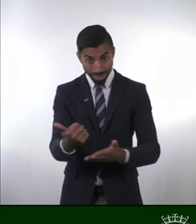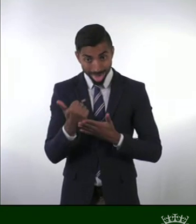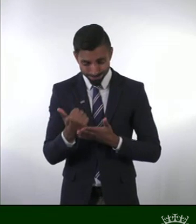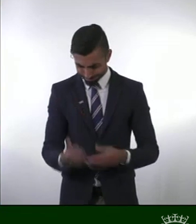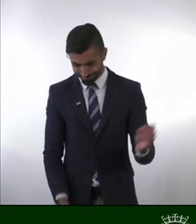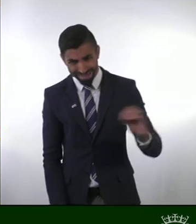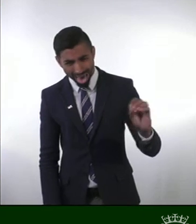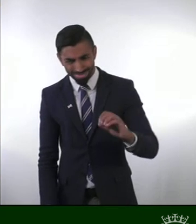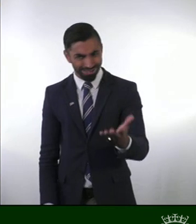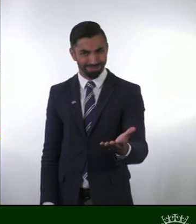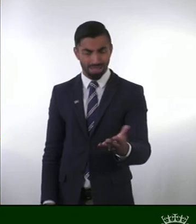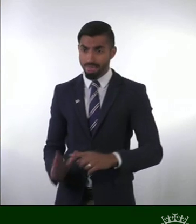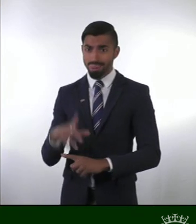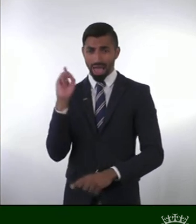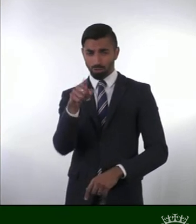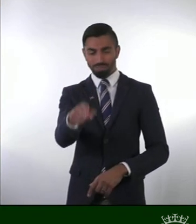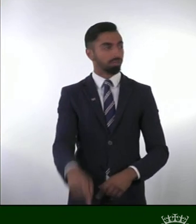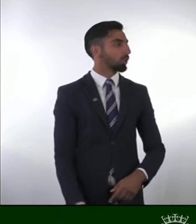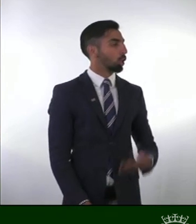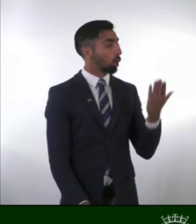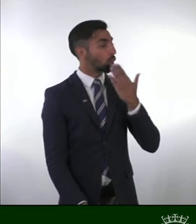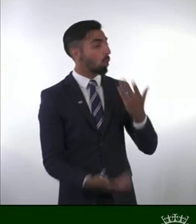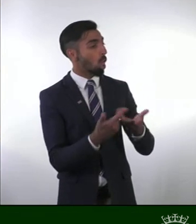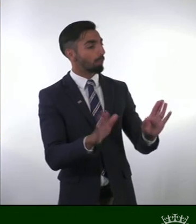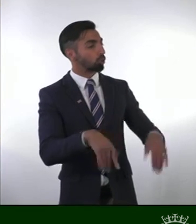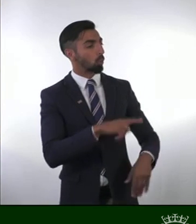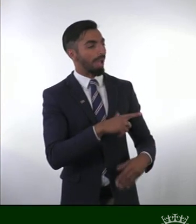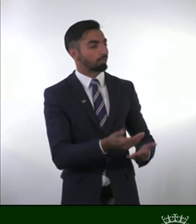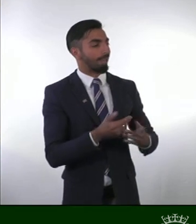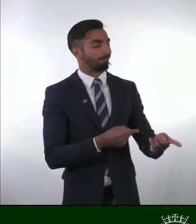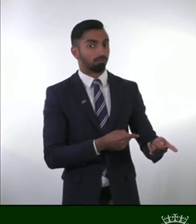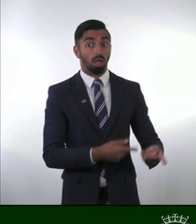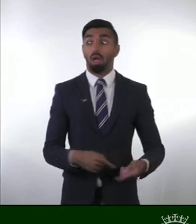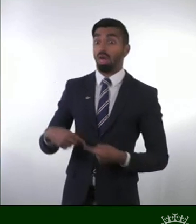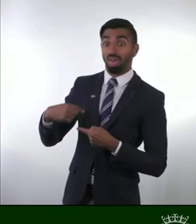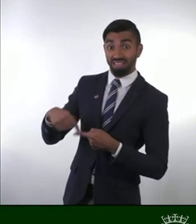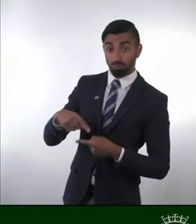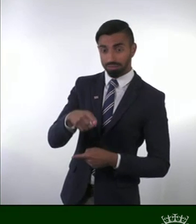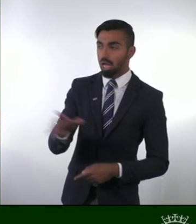Last week he said that it is not safe; this week he says we are not going fast enough.